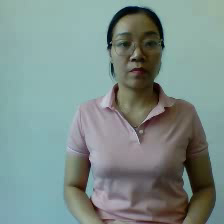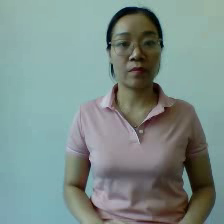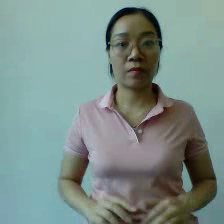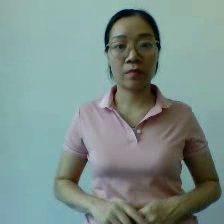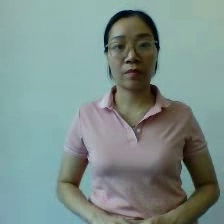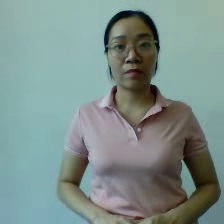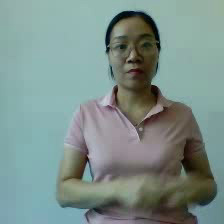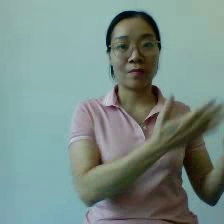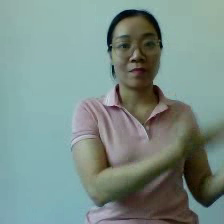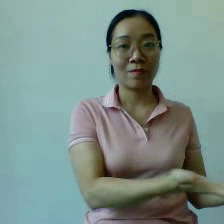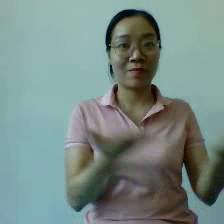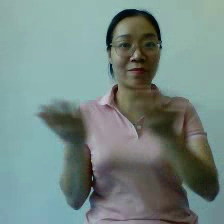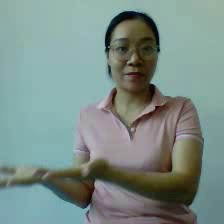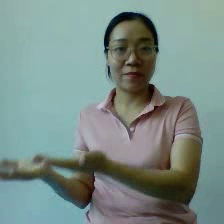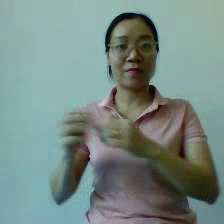Mời vào